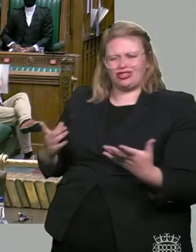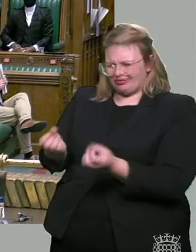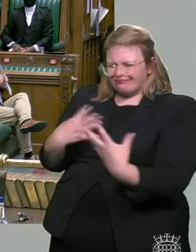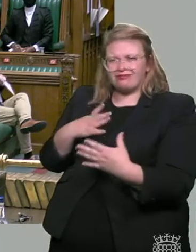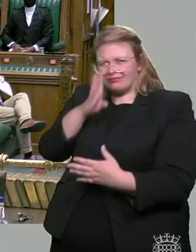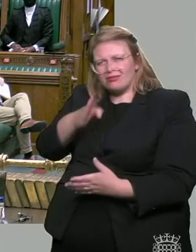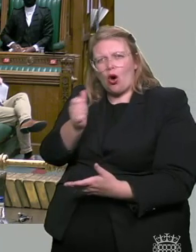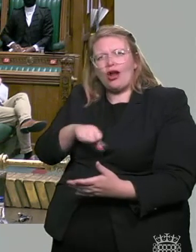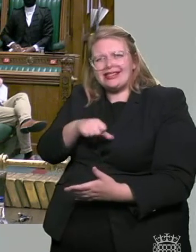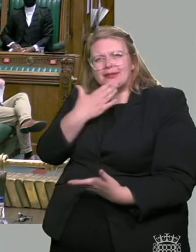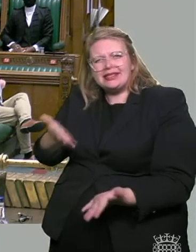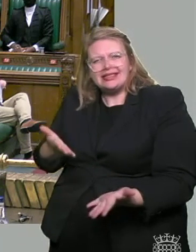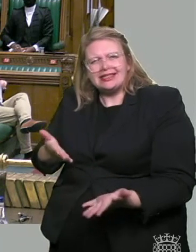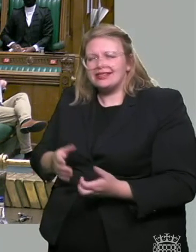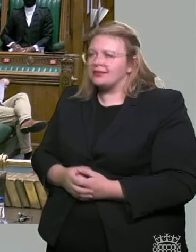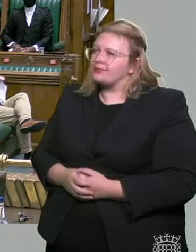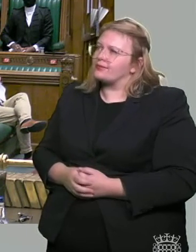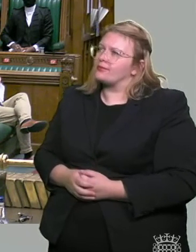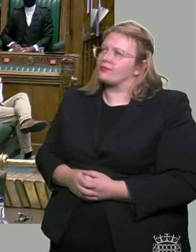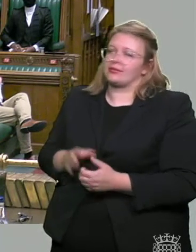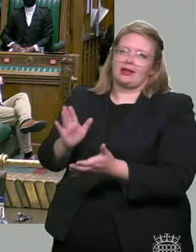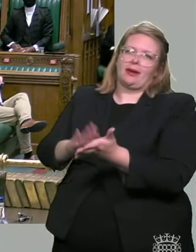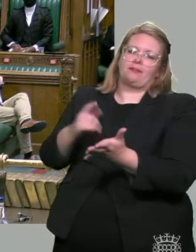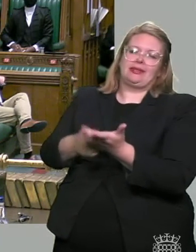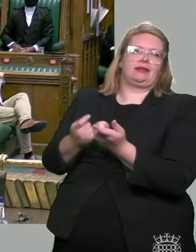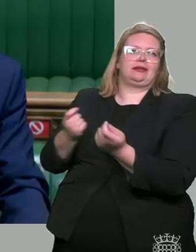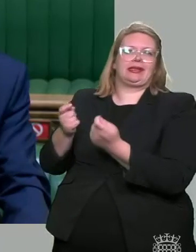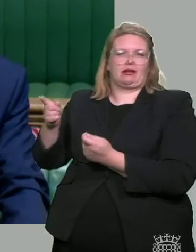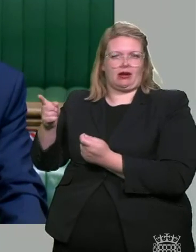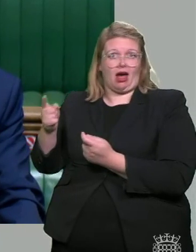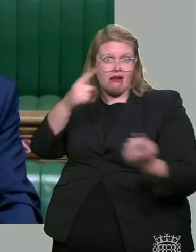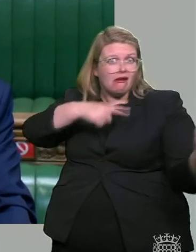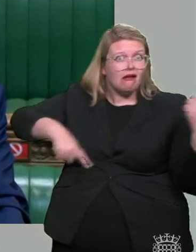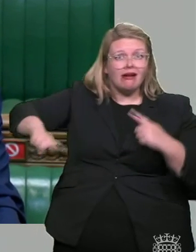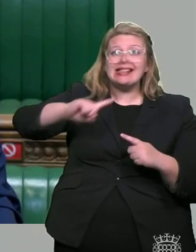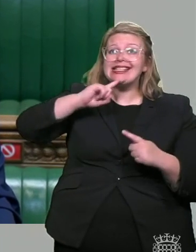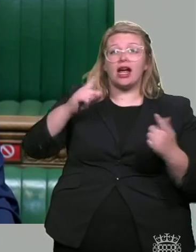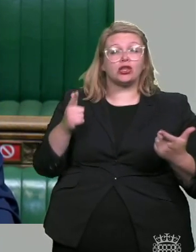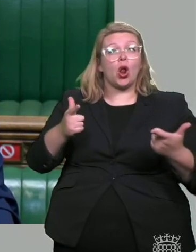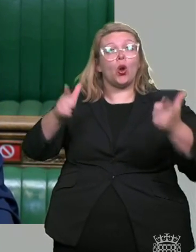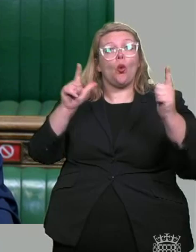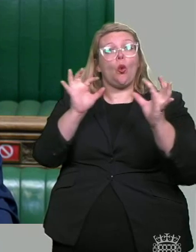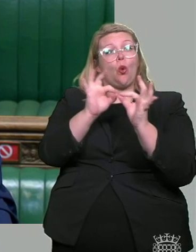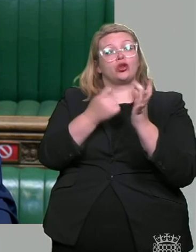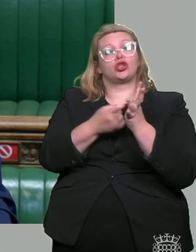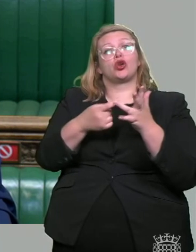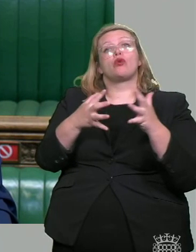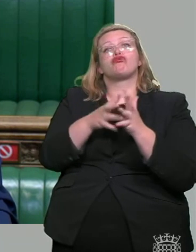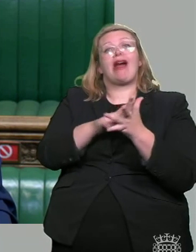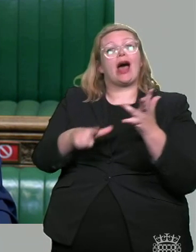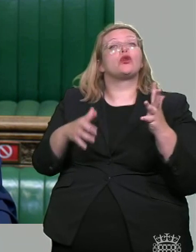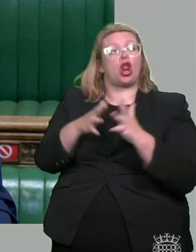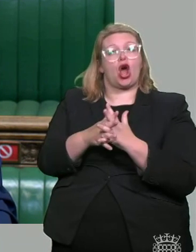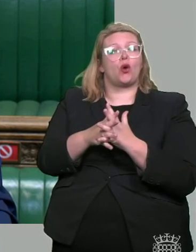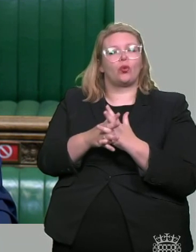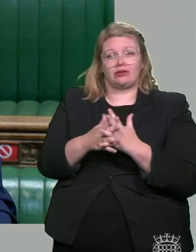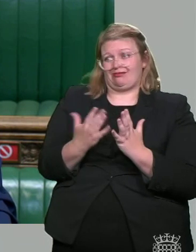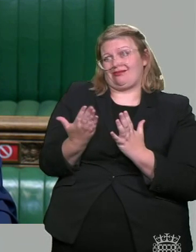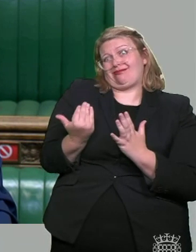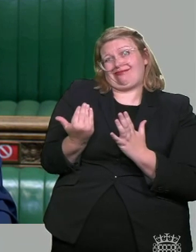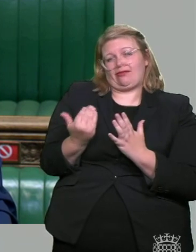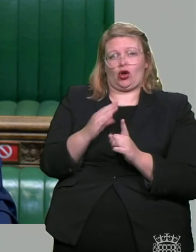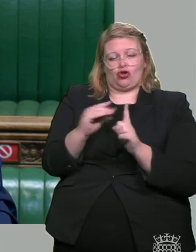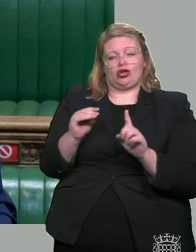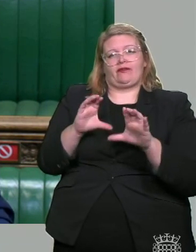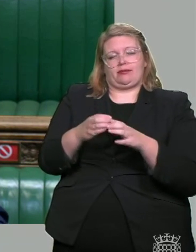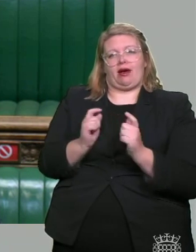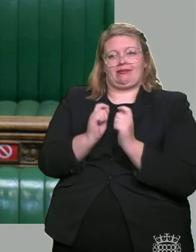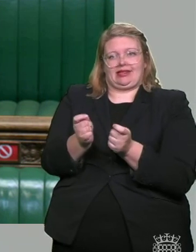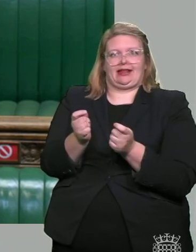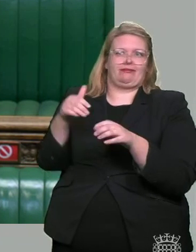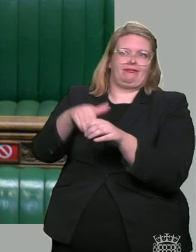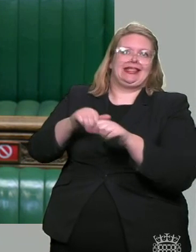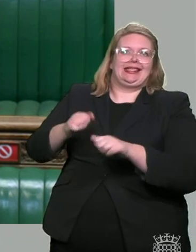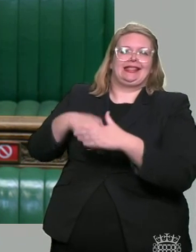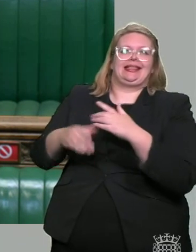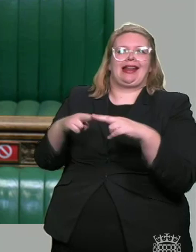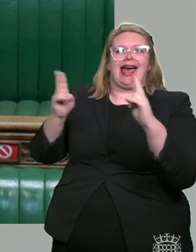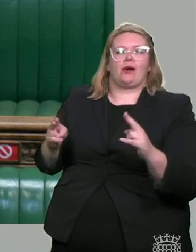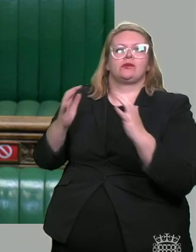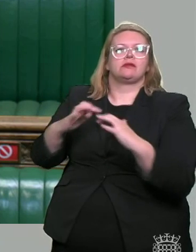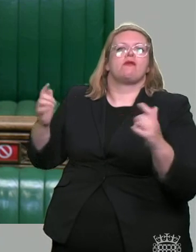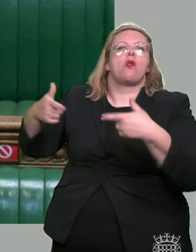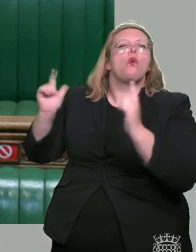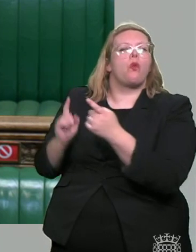It has been widely reported that Lord Brownlow, who just happens to have been given a peerage by the Conservative party, was asked to donate £58,000 to help pay for the cost of this refurbishment.